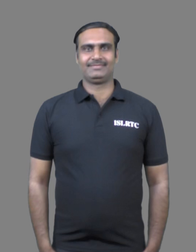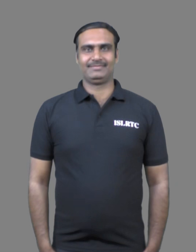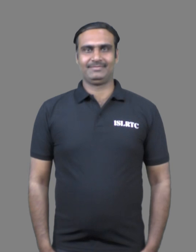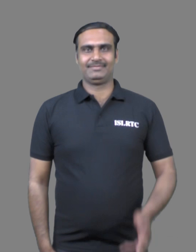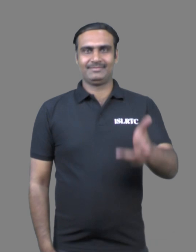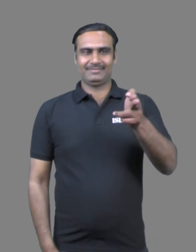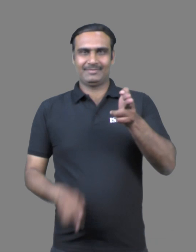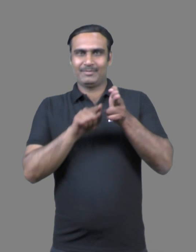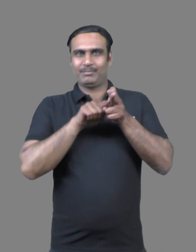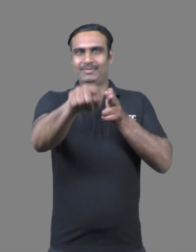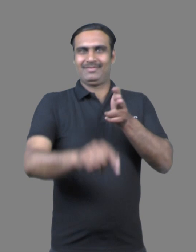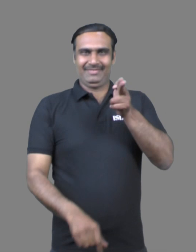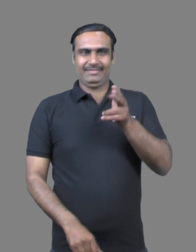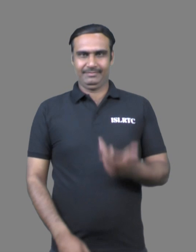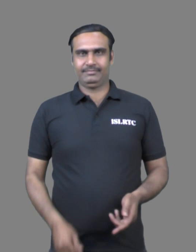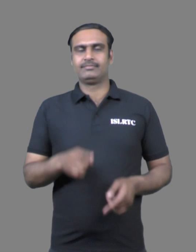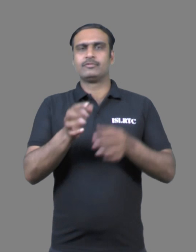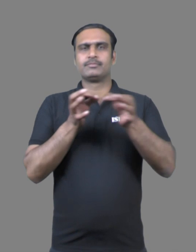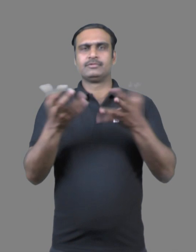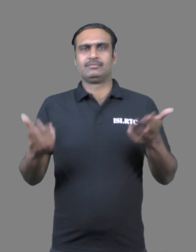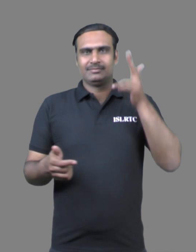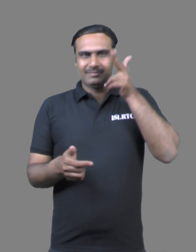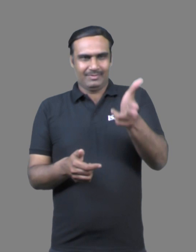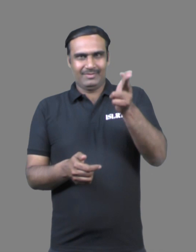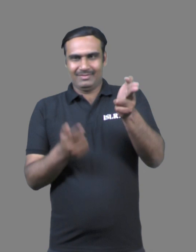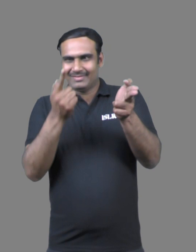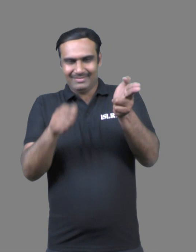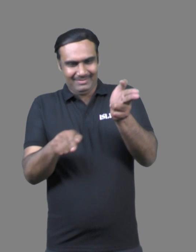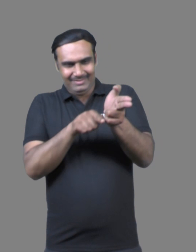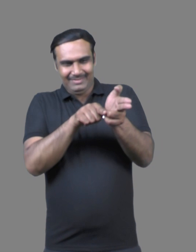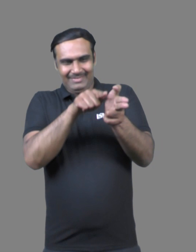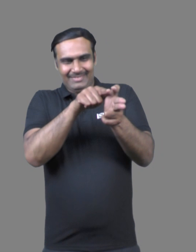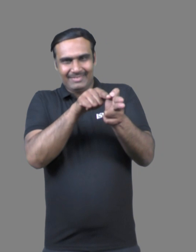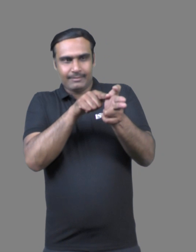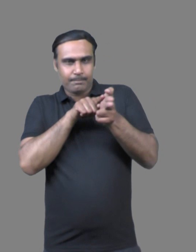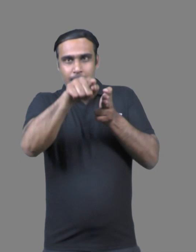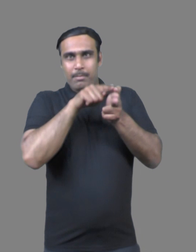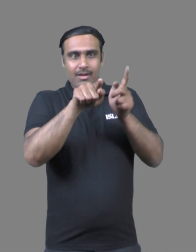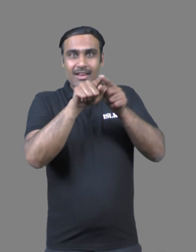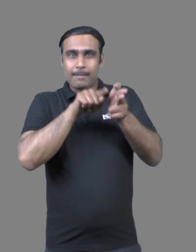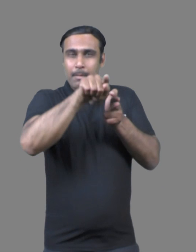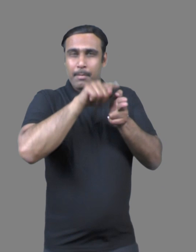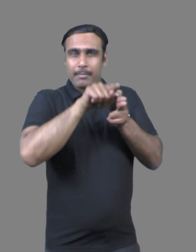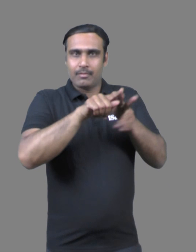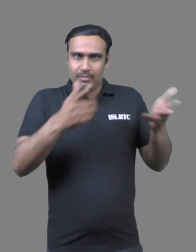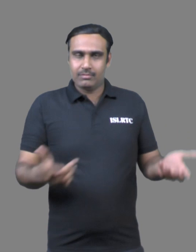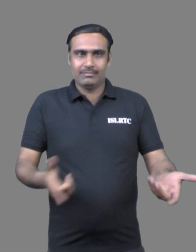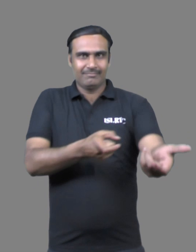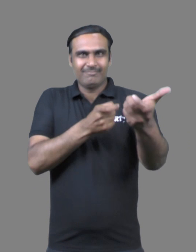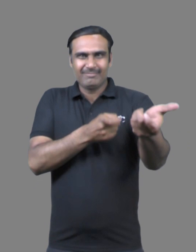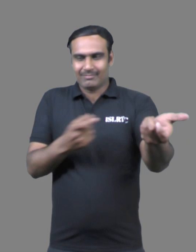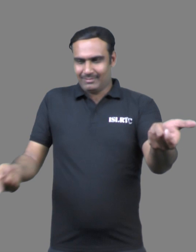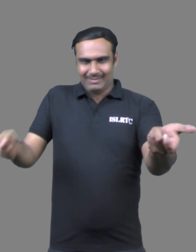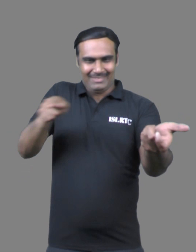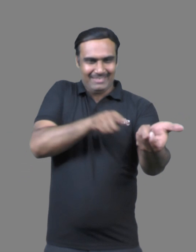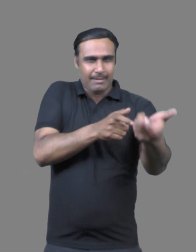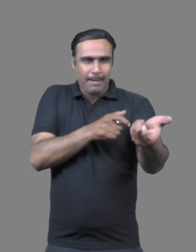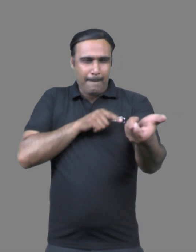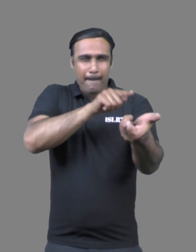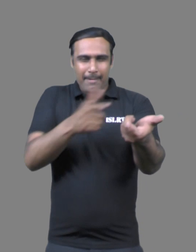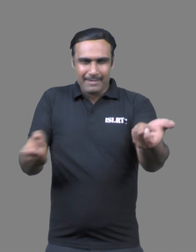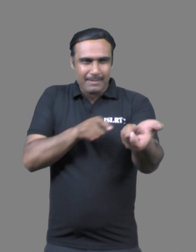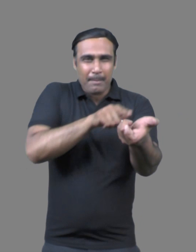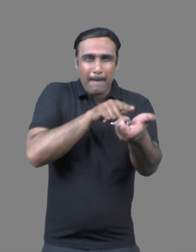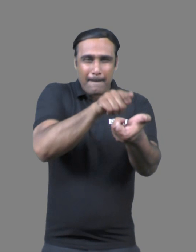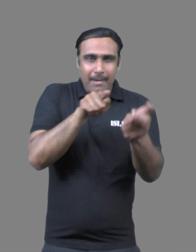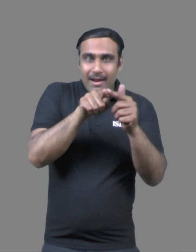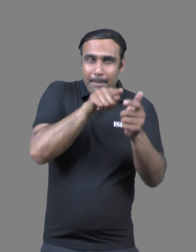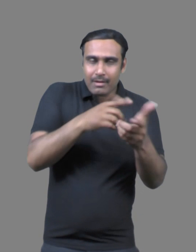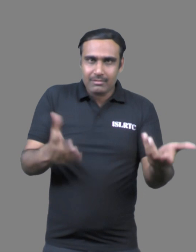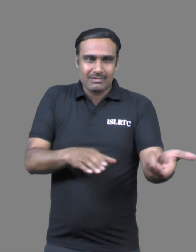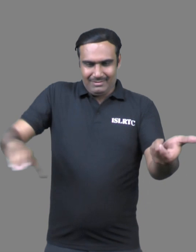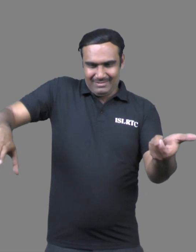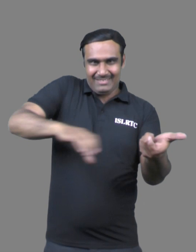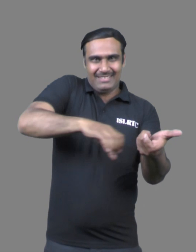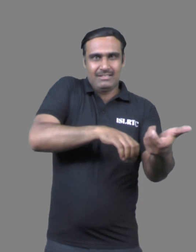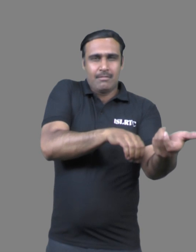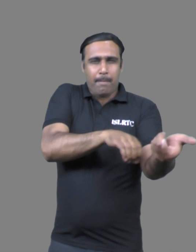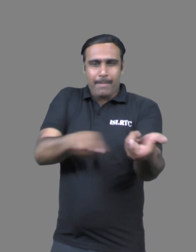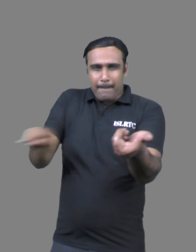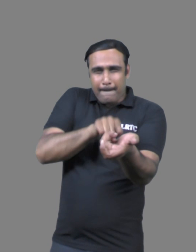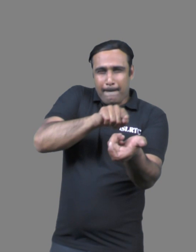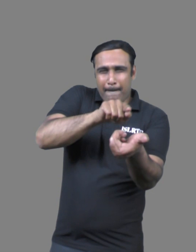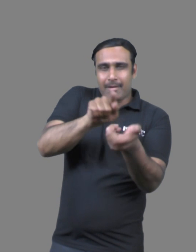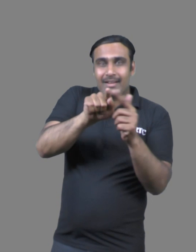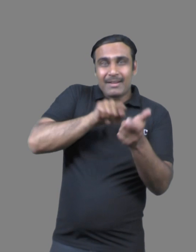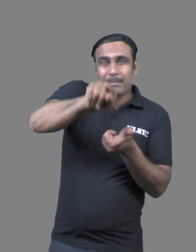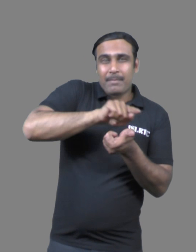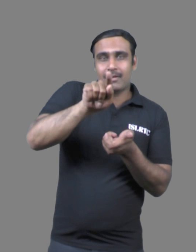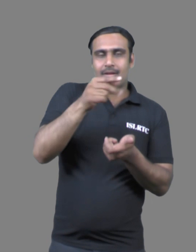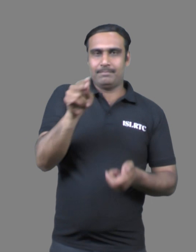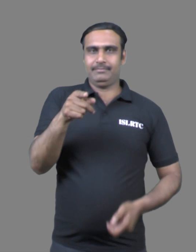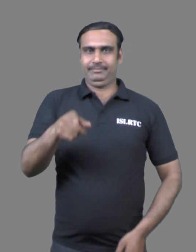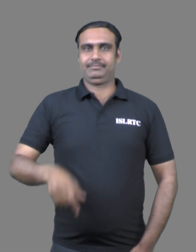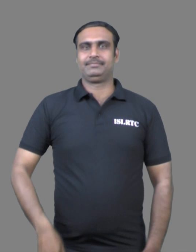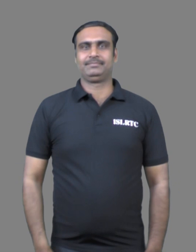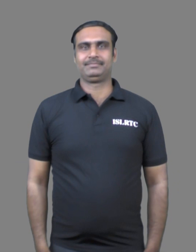bullet